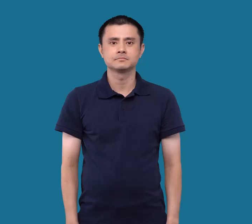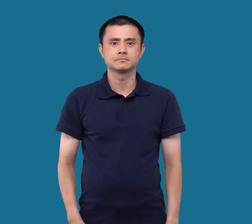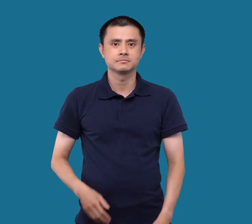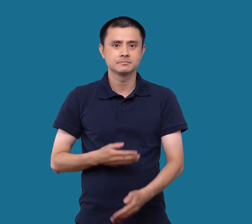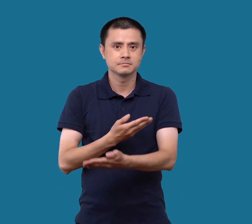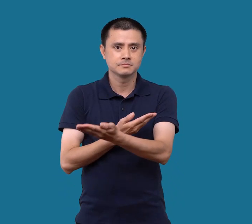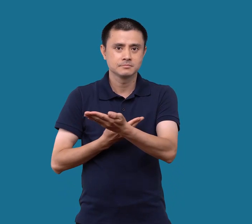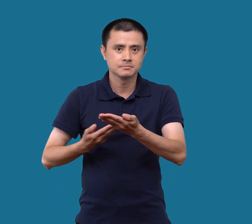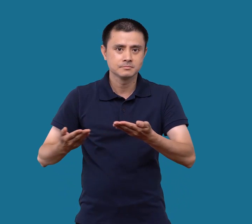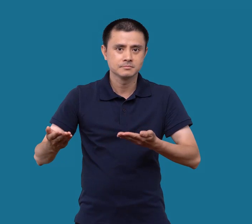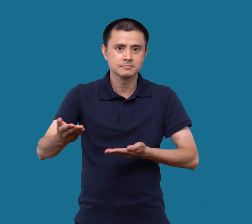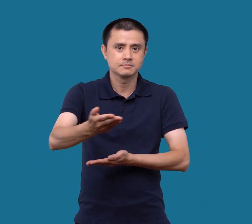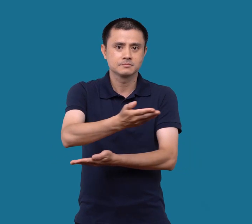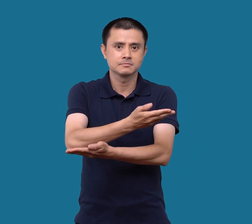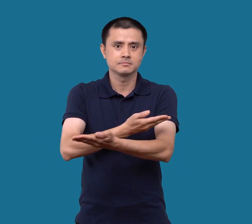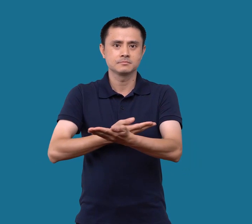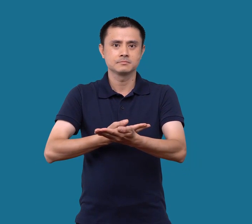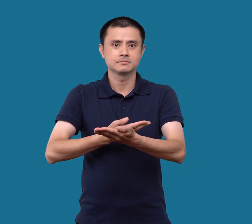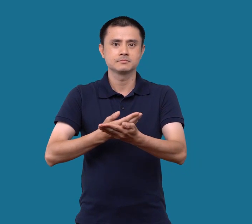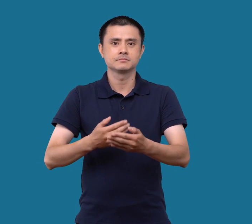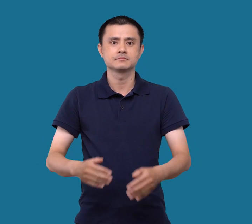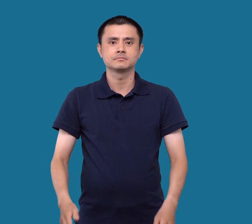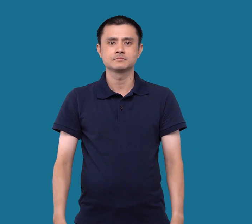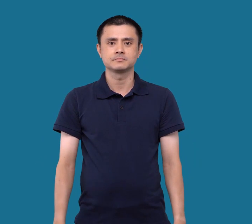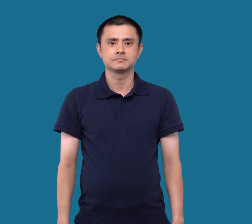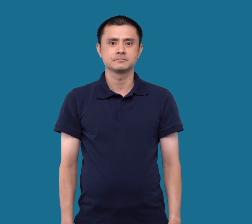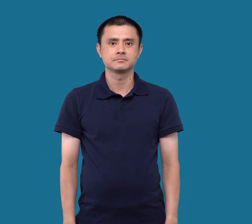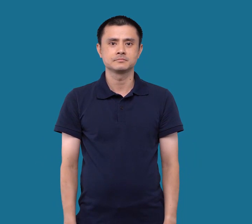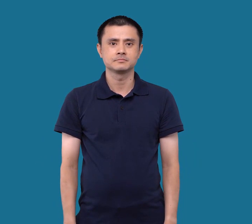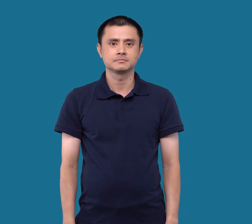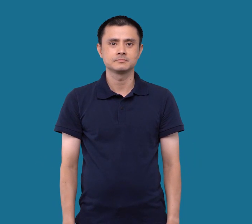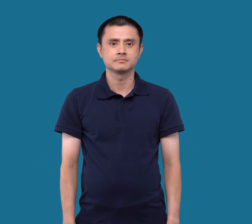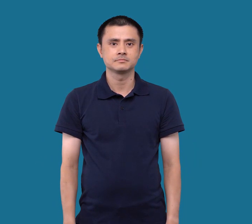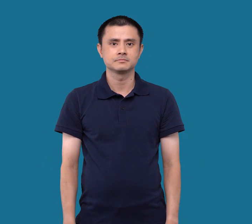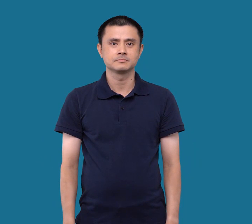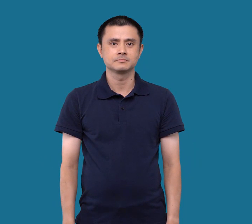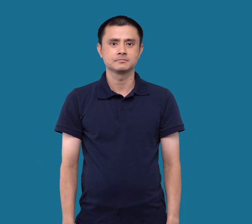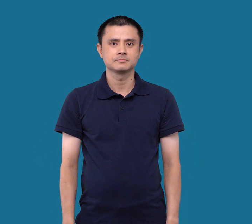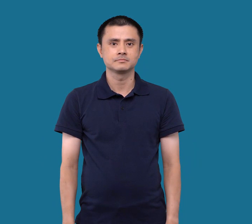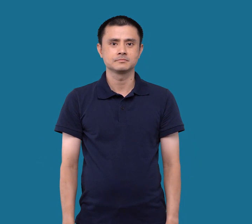bàn bạc